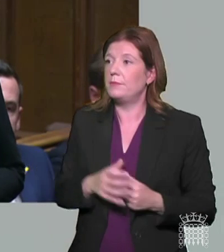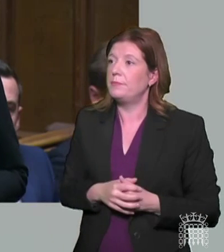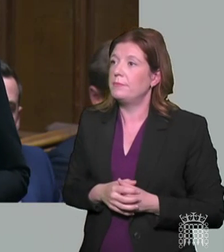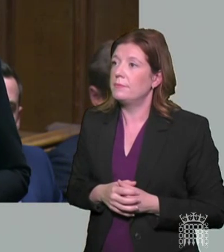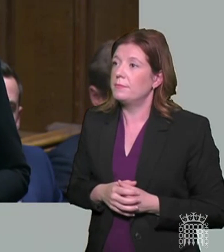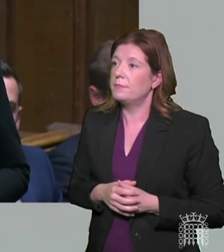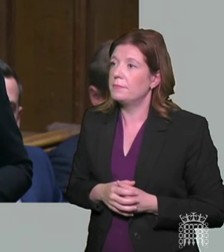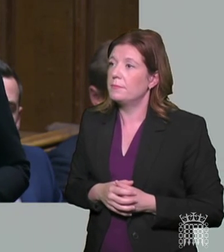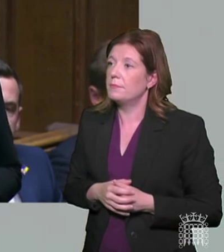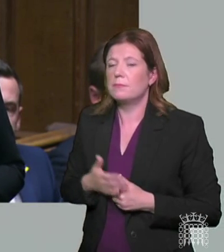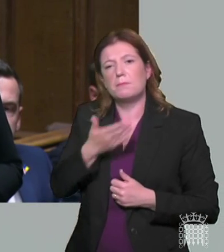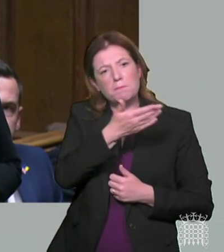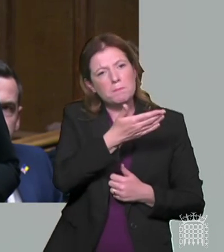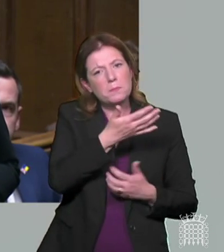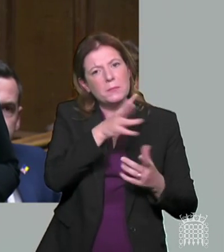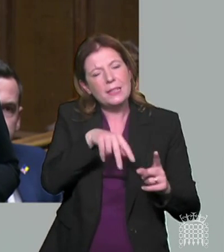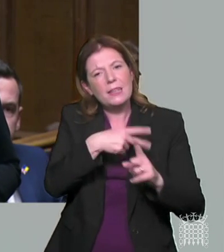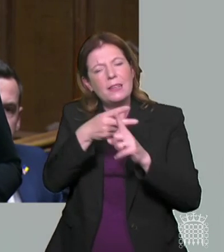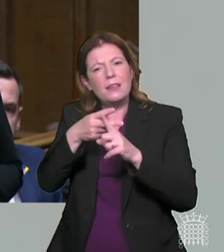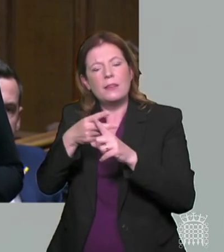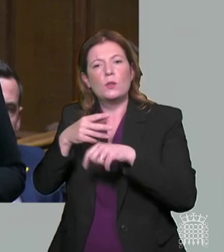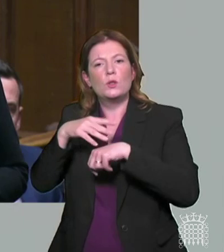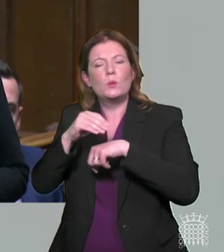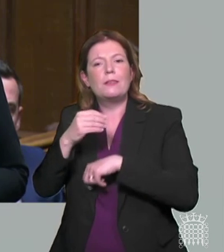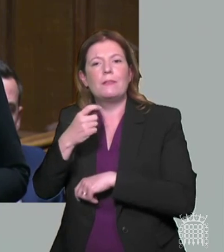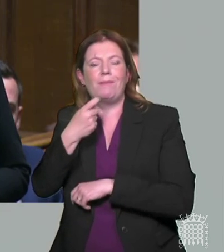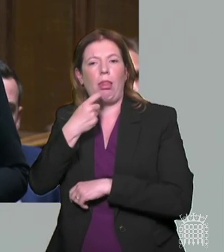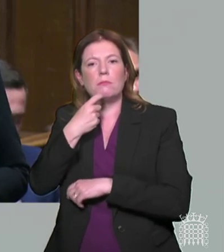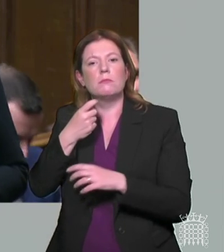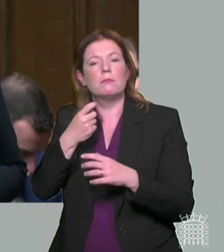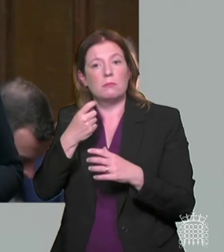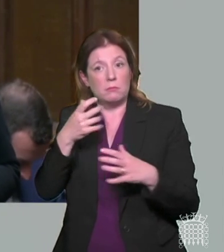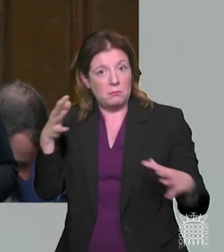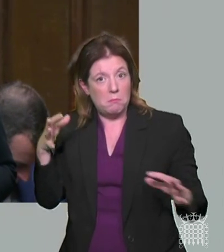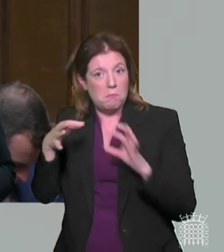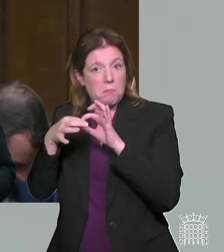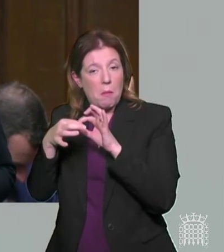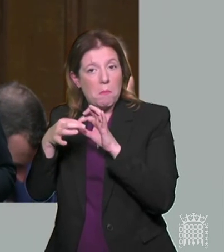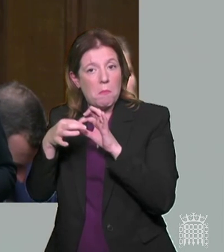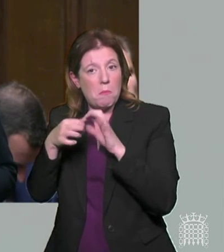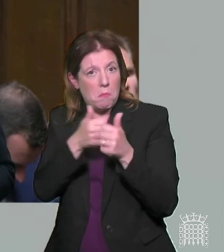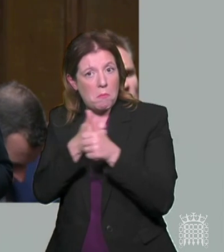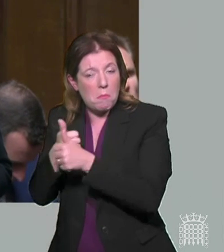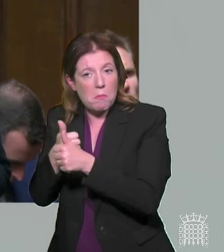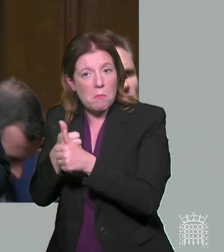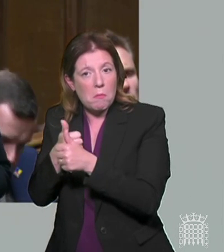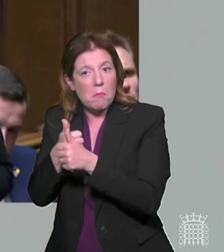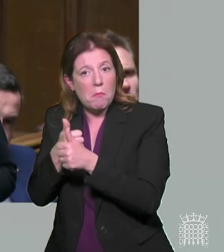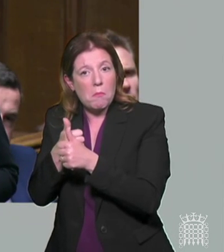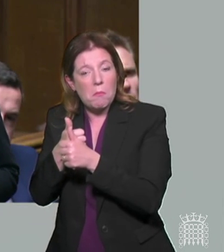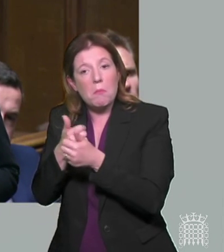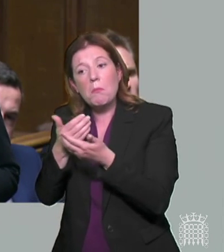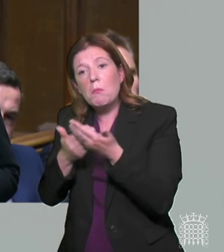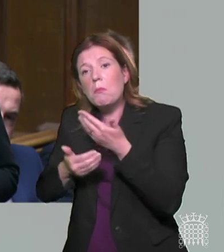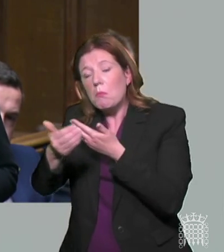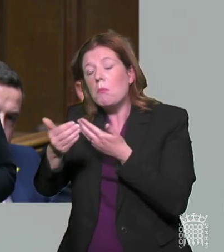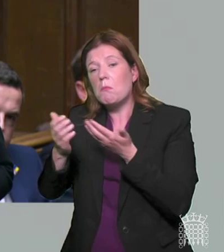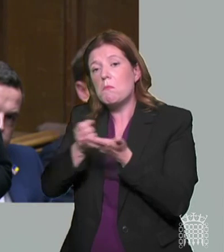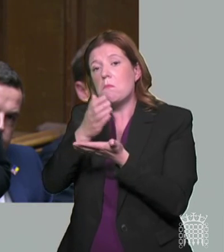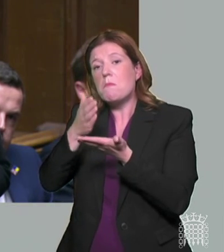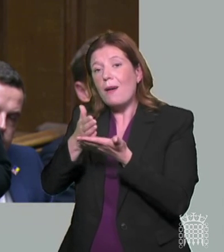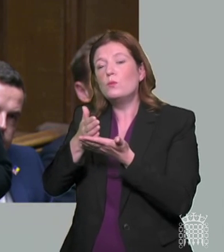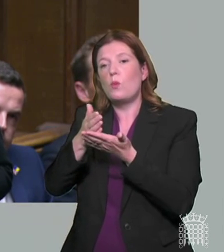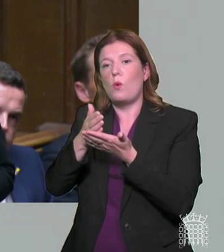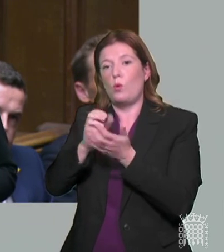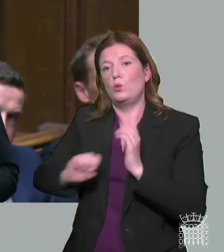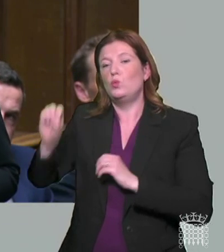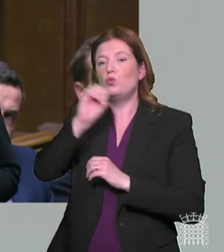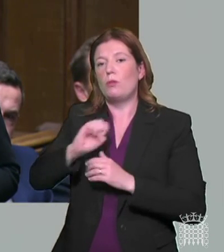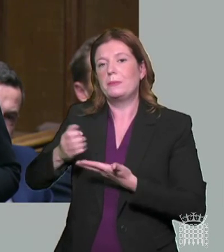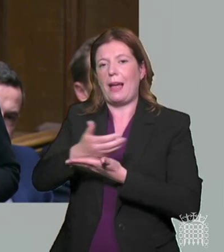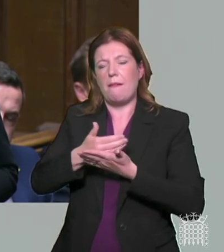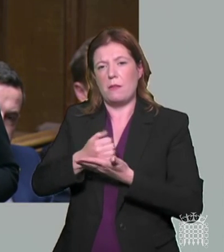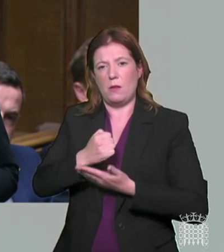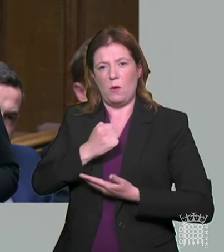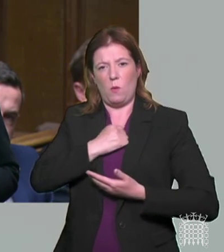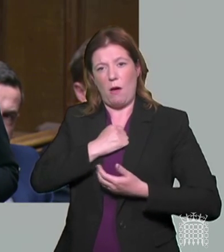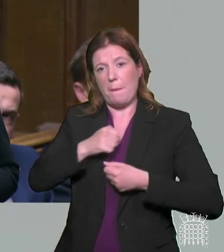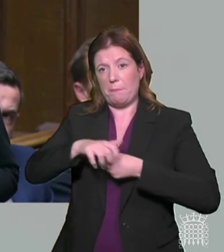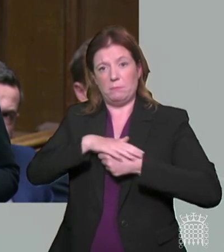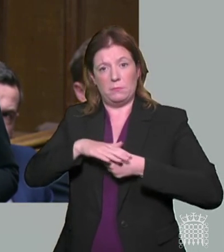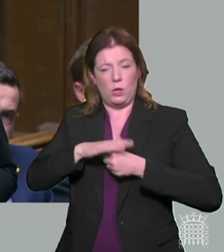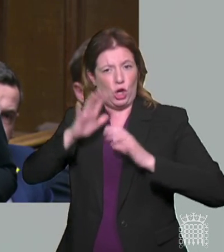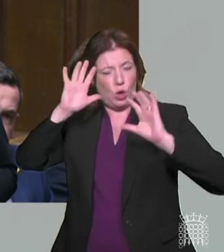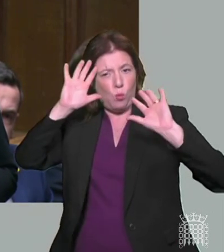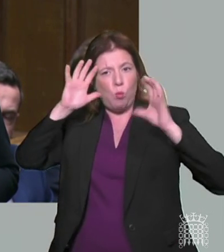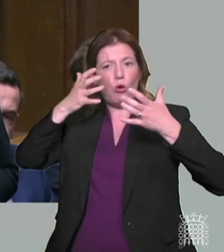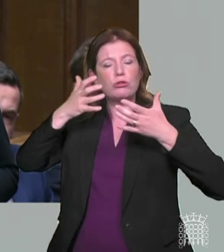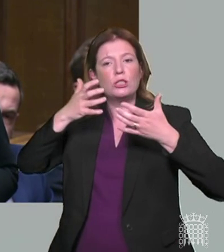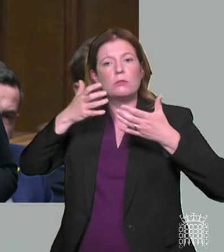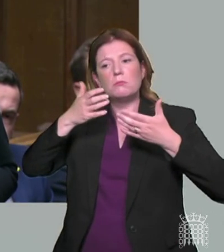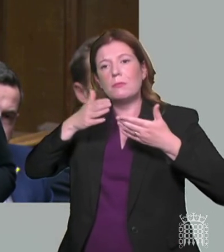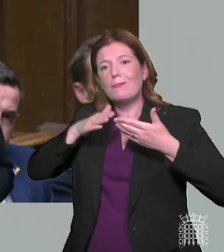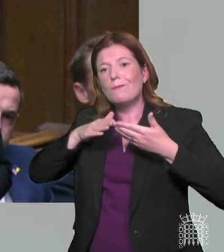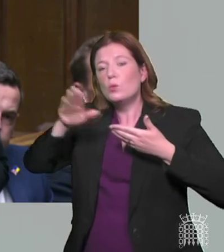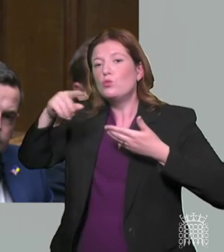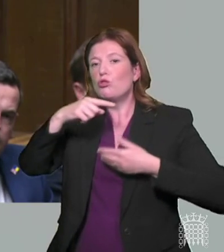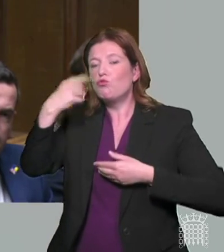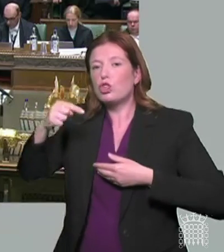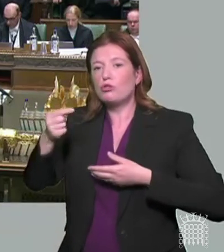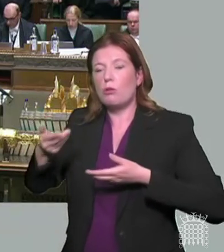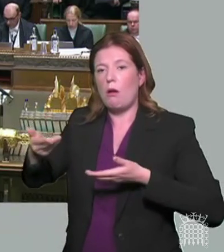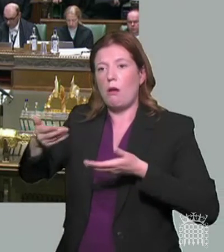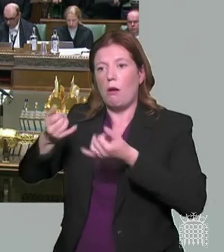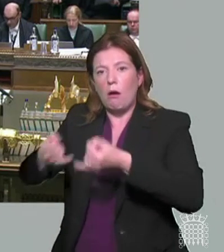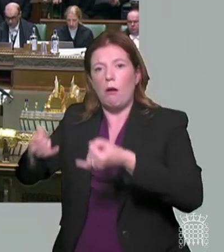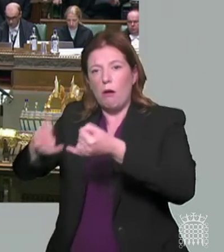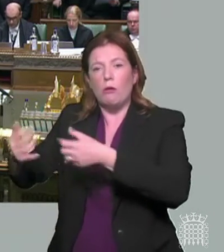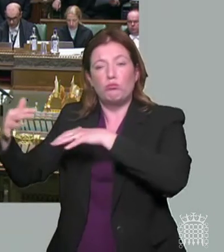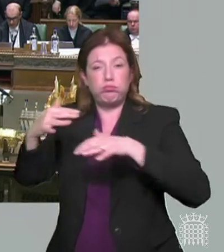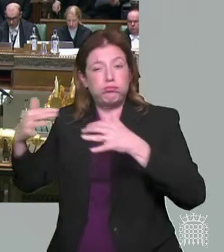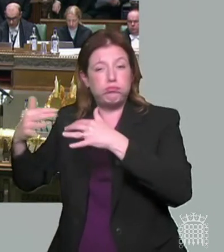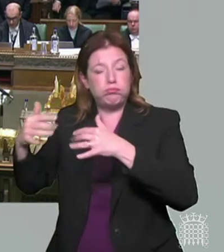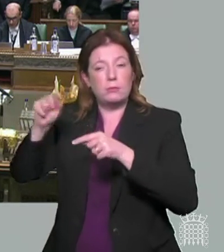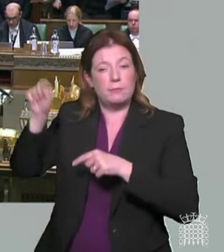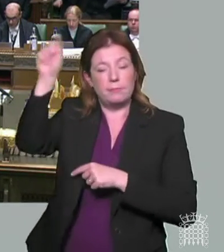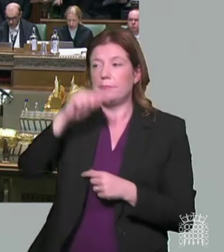Will he also set out how his visit to Sweden and Finland ensured closer co-operation with our allies to secure the long-term stability and security of Europe, as my constituents are rightly concerned about ongoing Russian aggression?